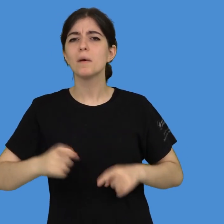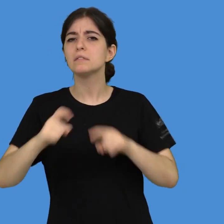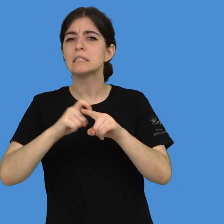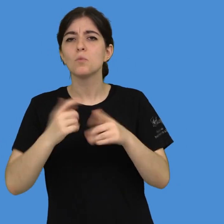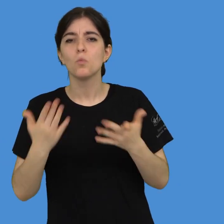tipo